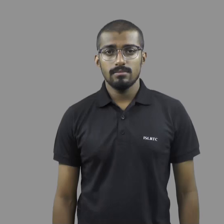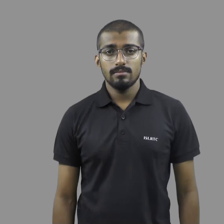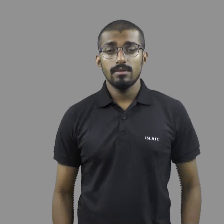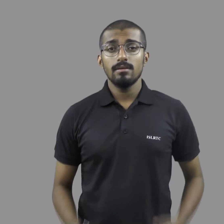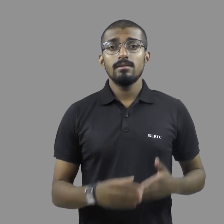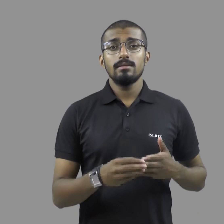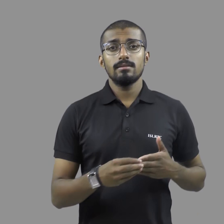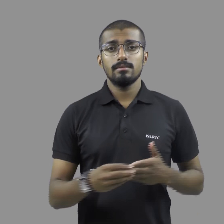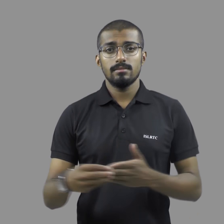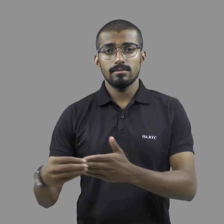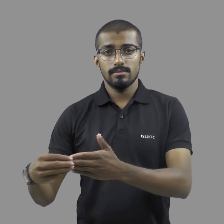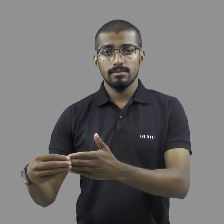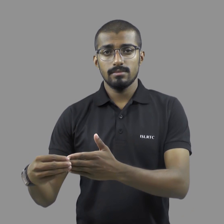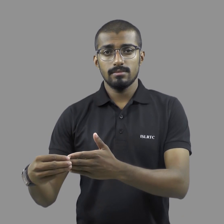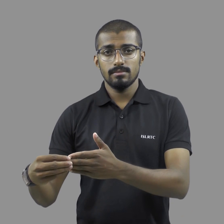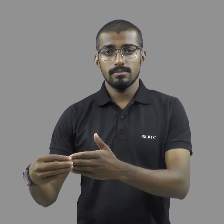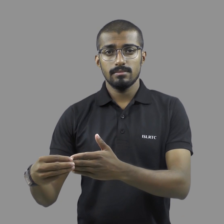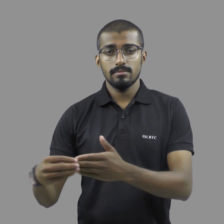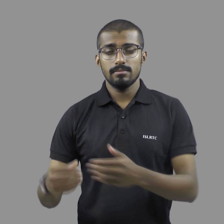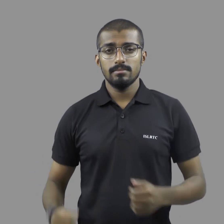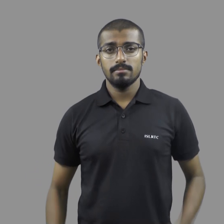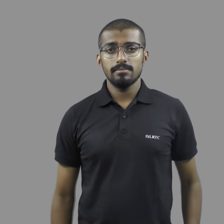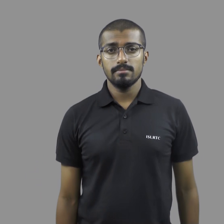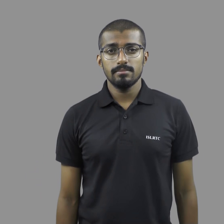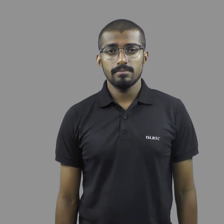Lead Guide